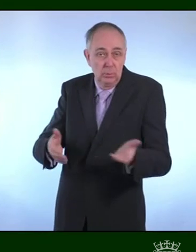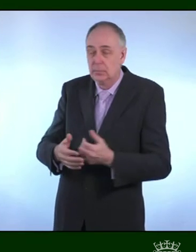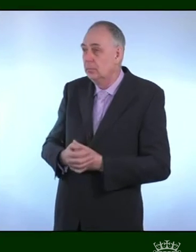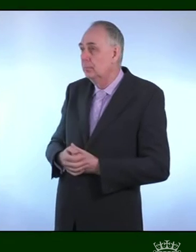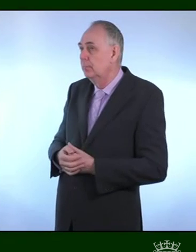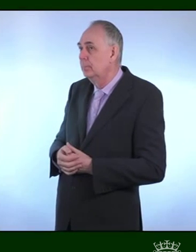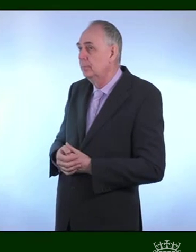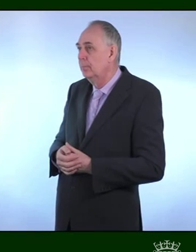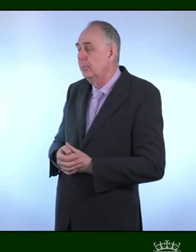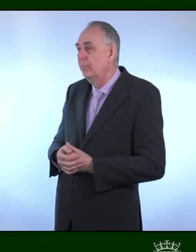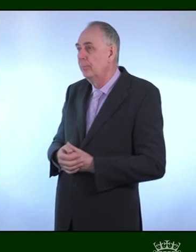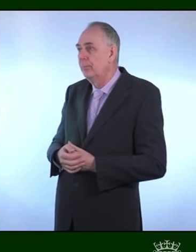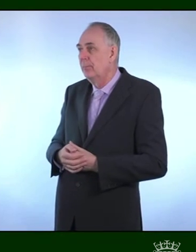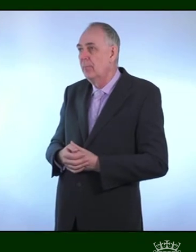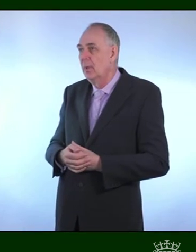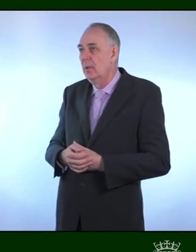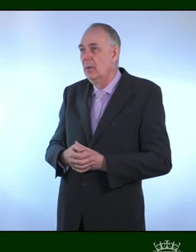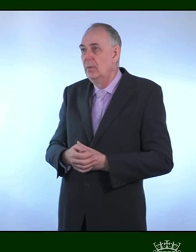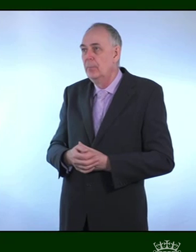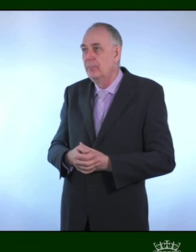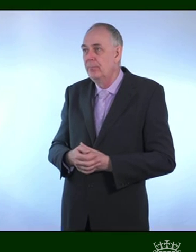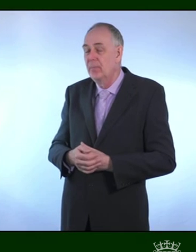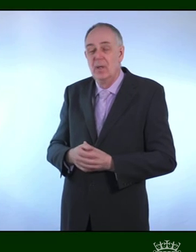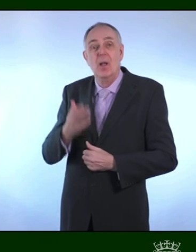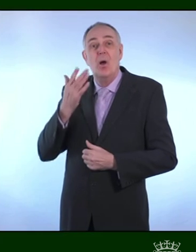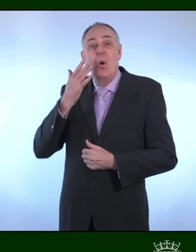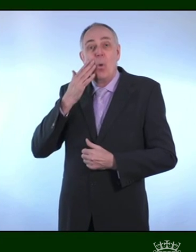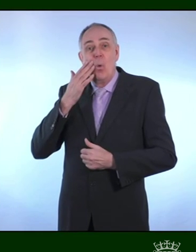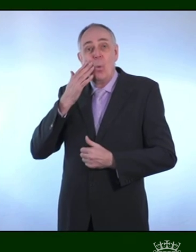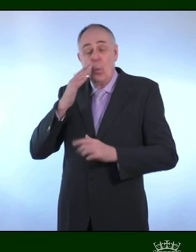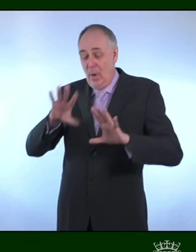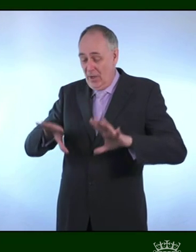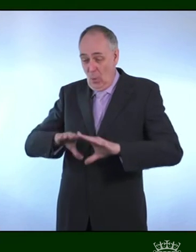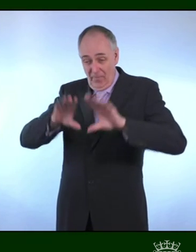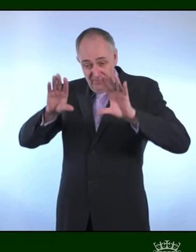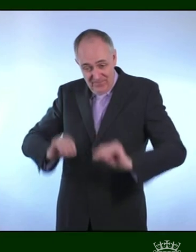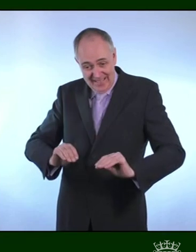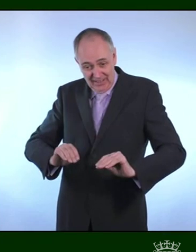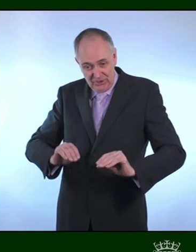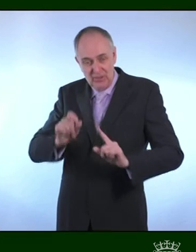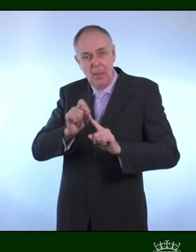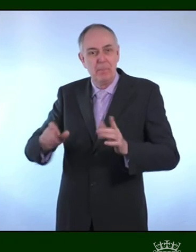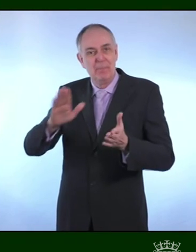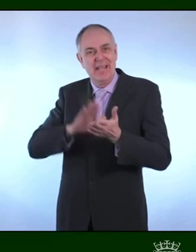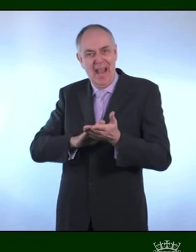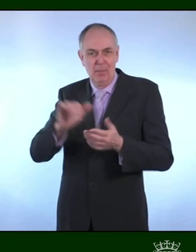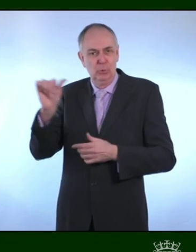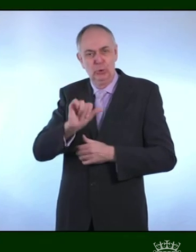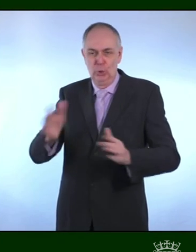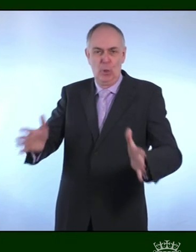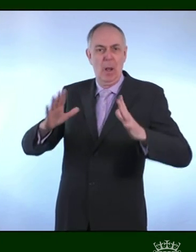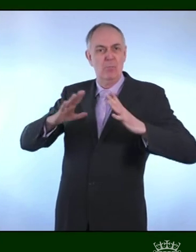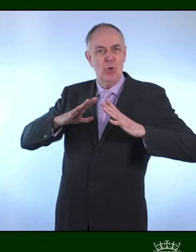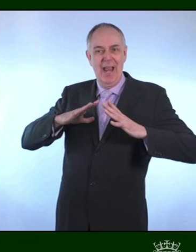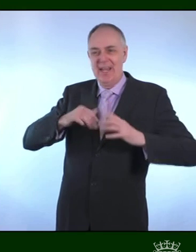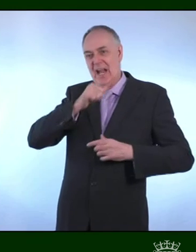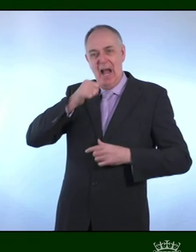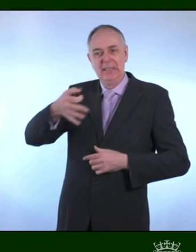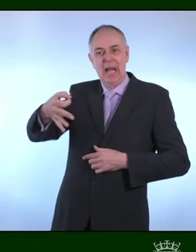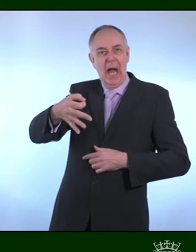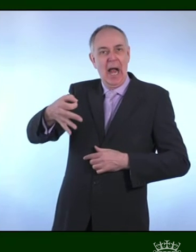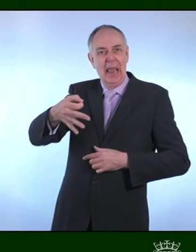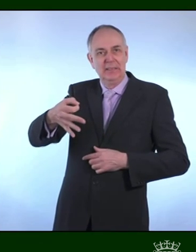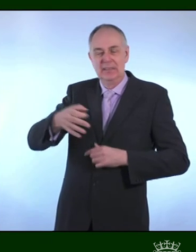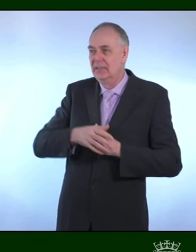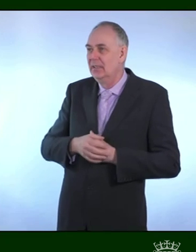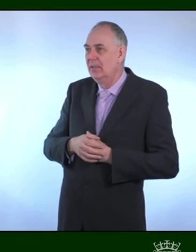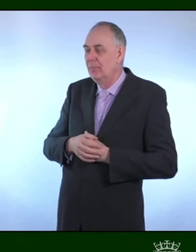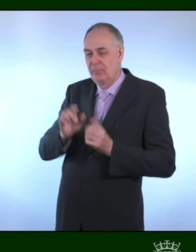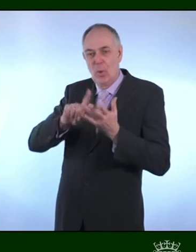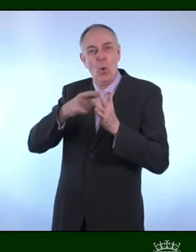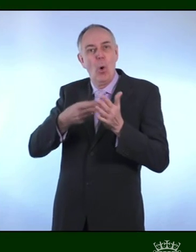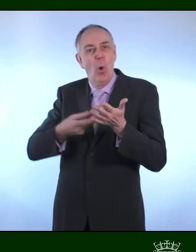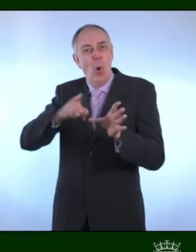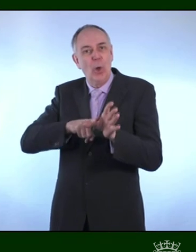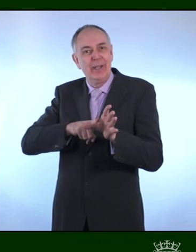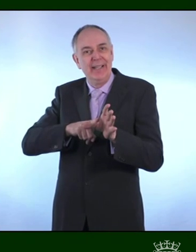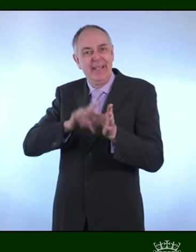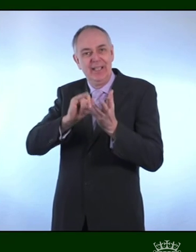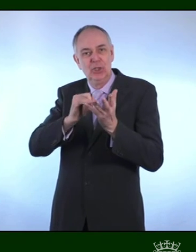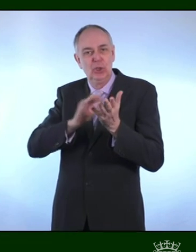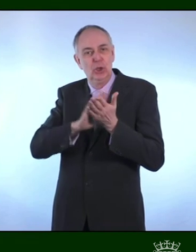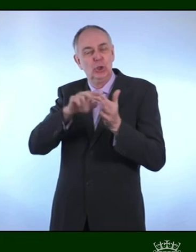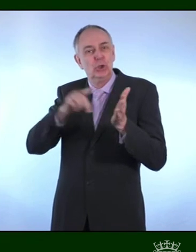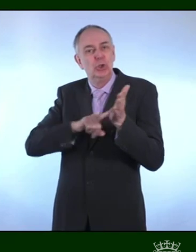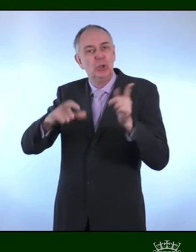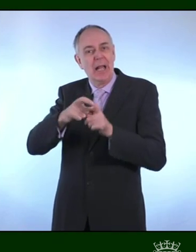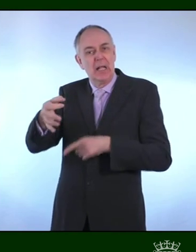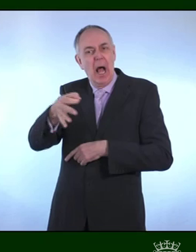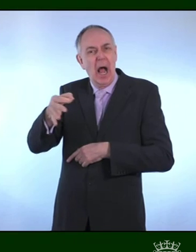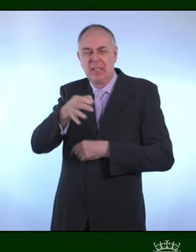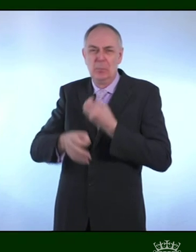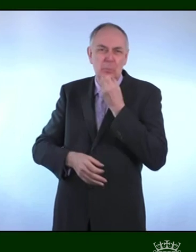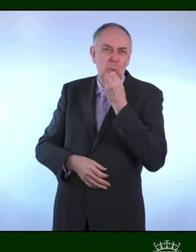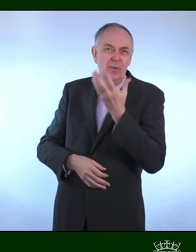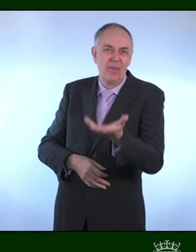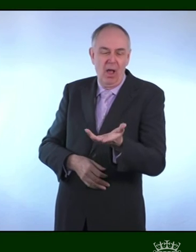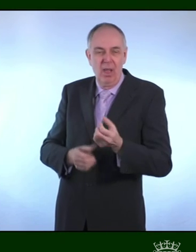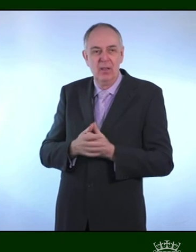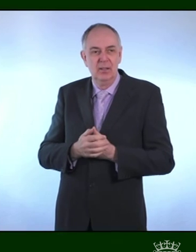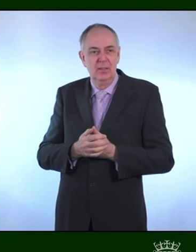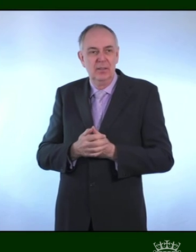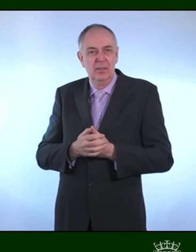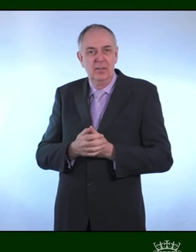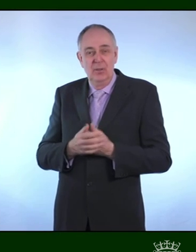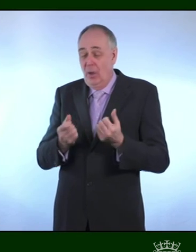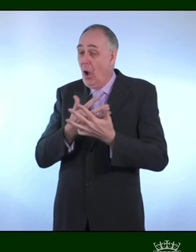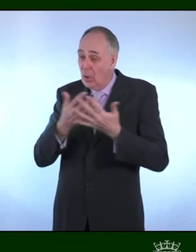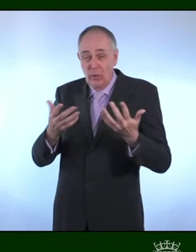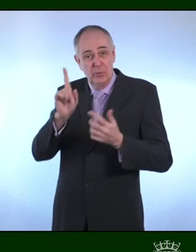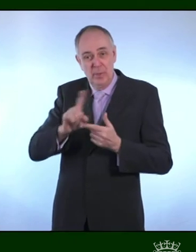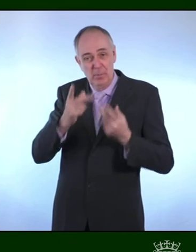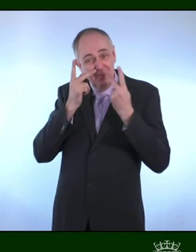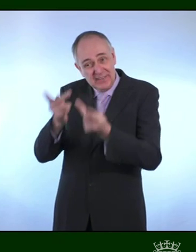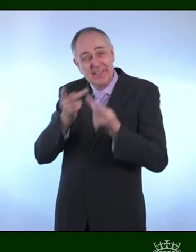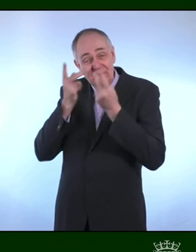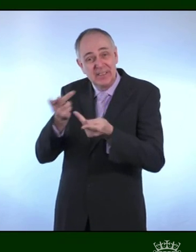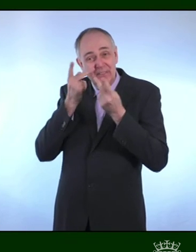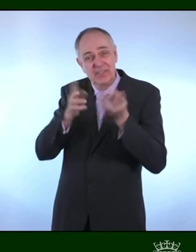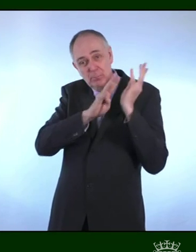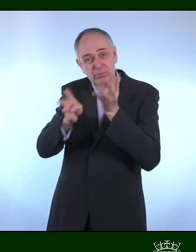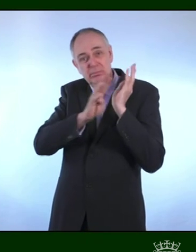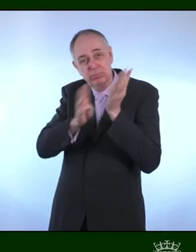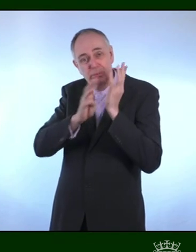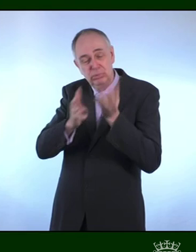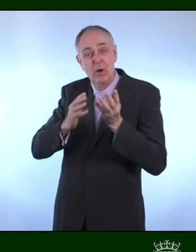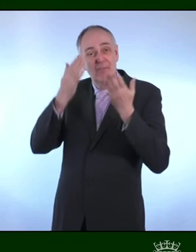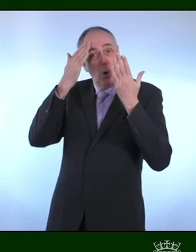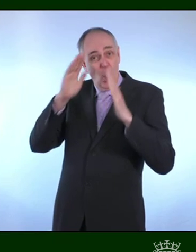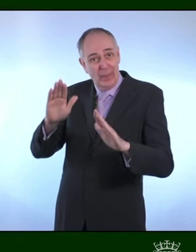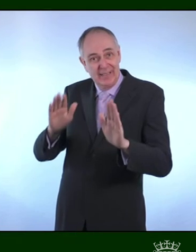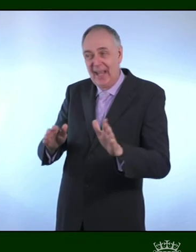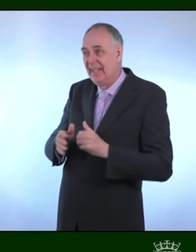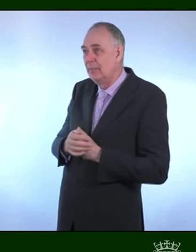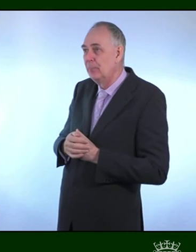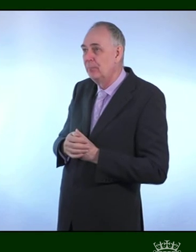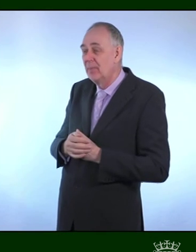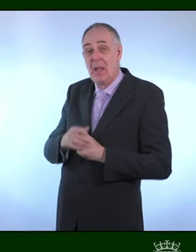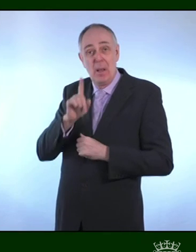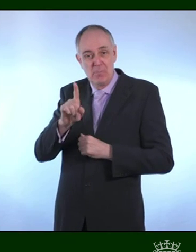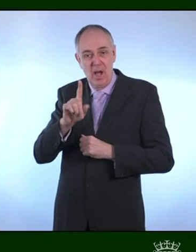When all of this is over, I think the Prime Minister will genuinely have earned himself a proper break on a paradise island, and in that regard I commend to him the paradise islands of Orkney and Shetland, where we have a fantastic tourism offer that has built up over many decades, but which has at its heart tour guides,